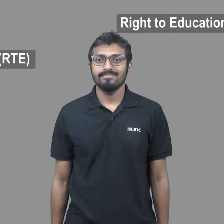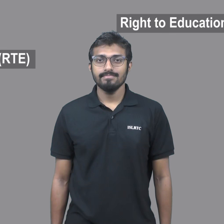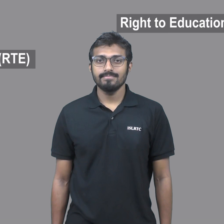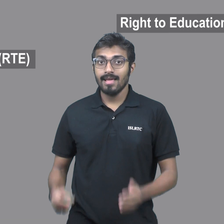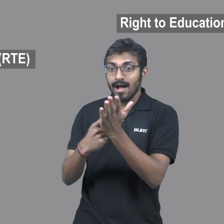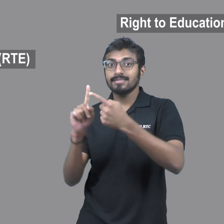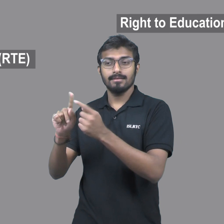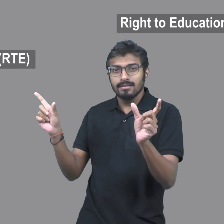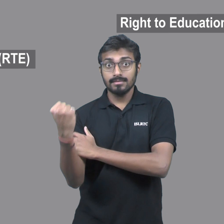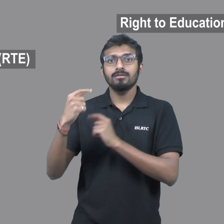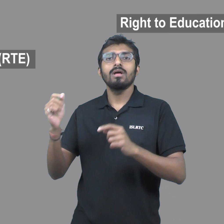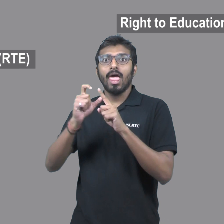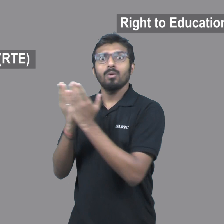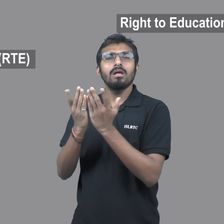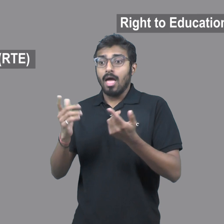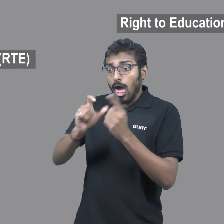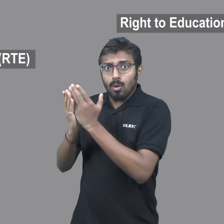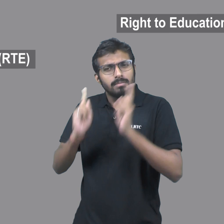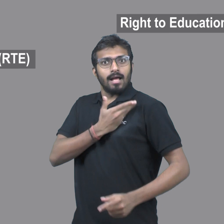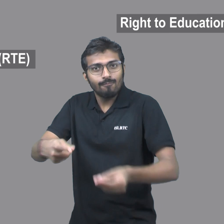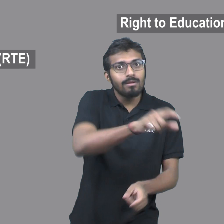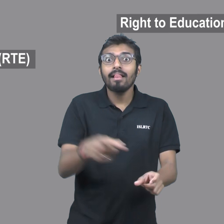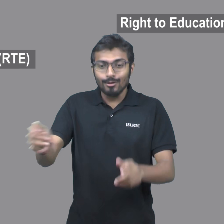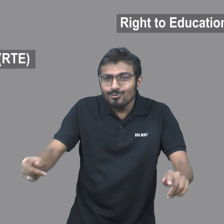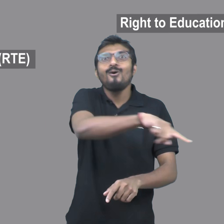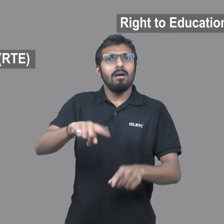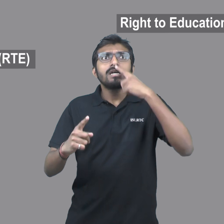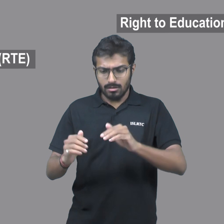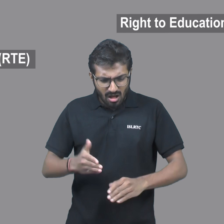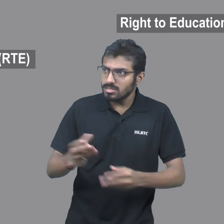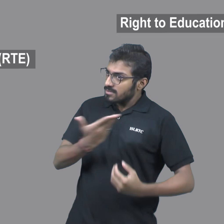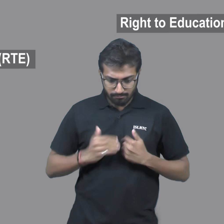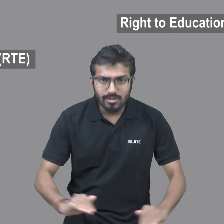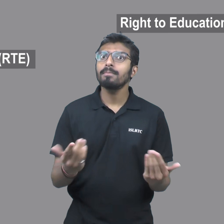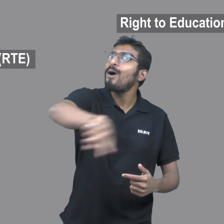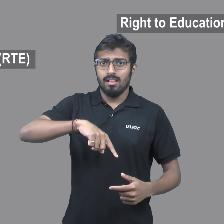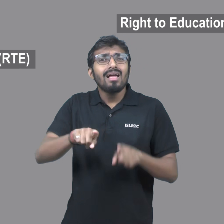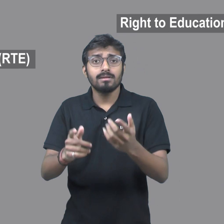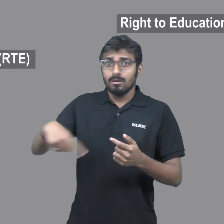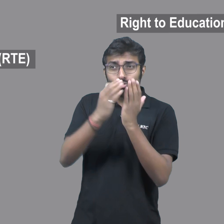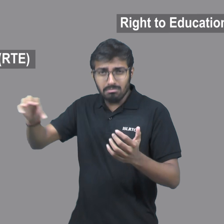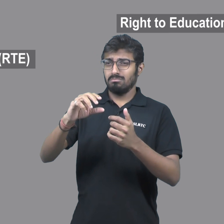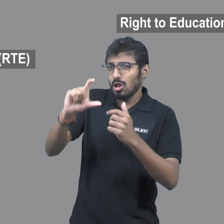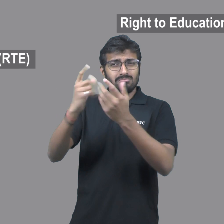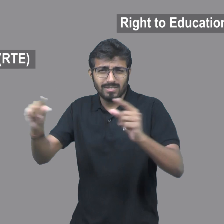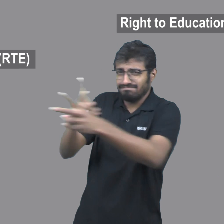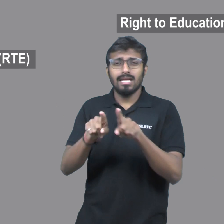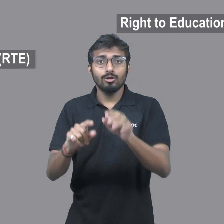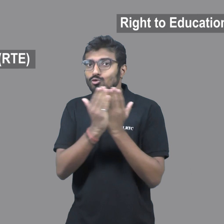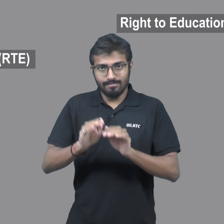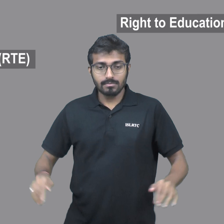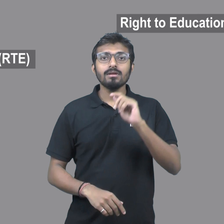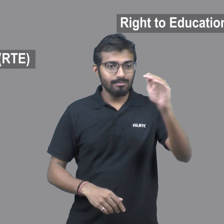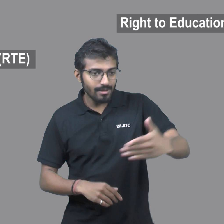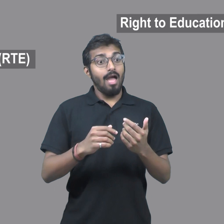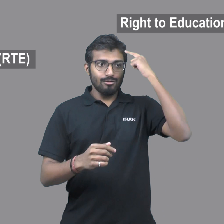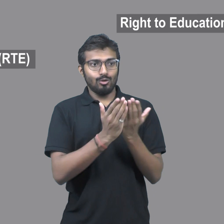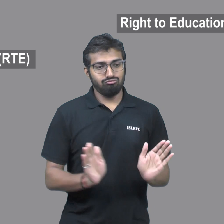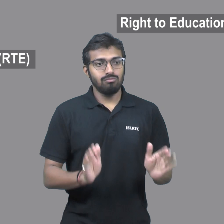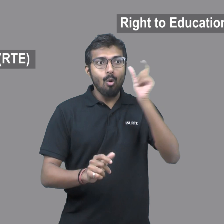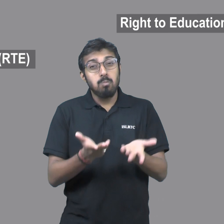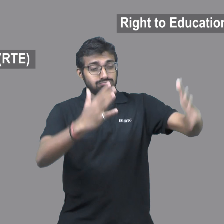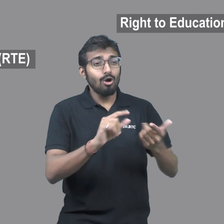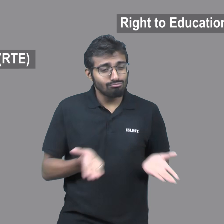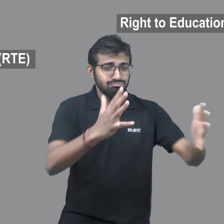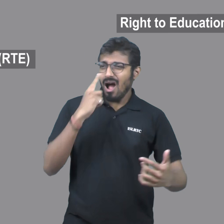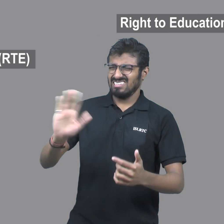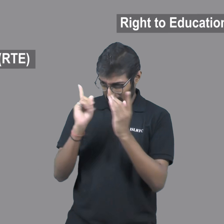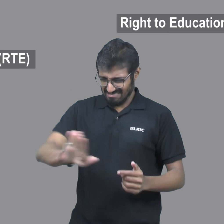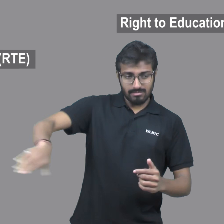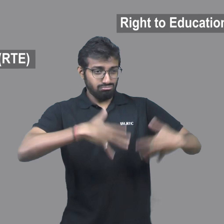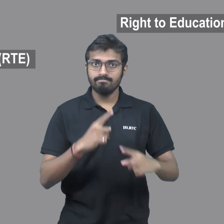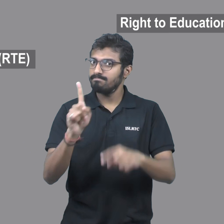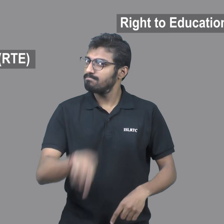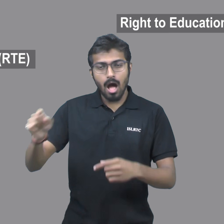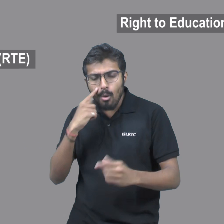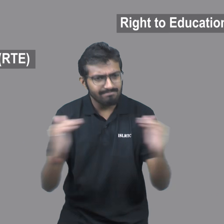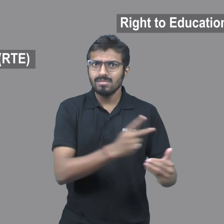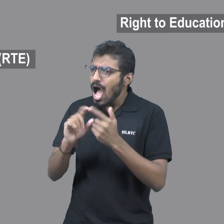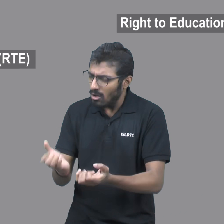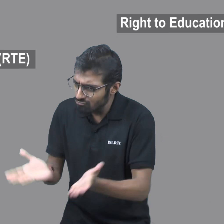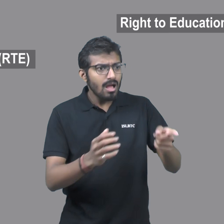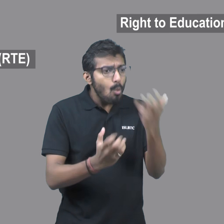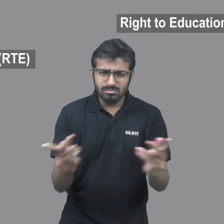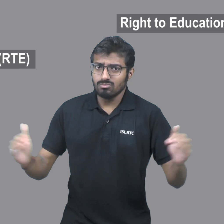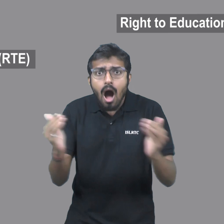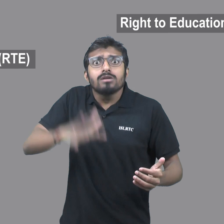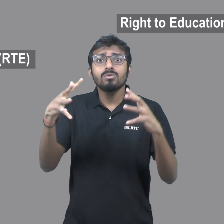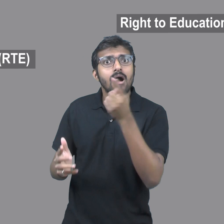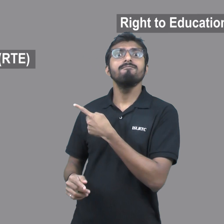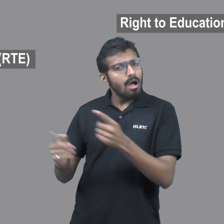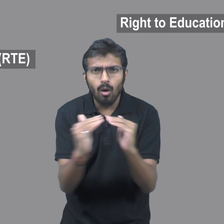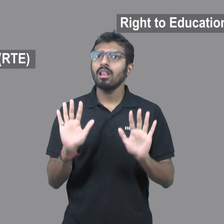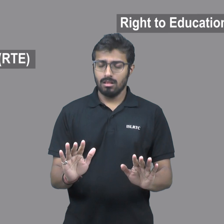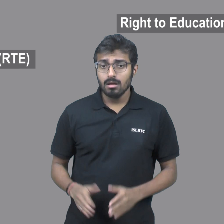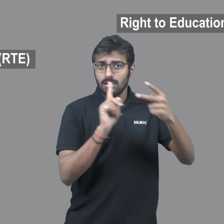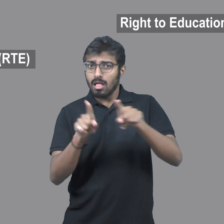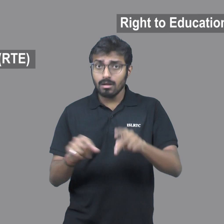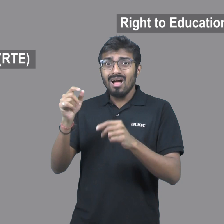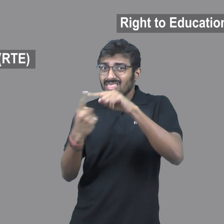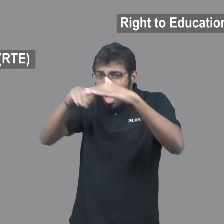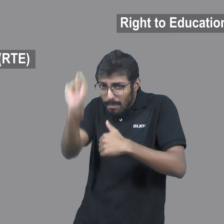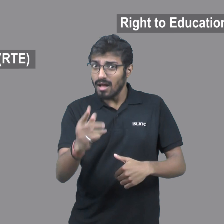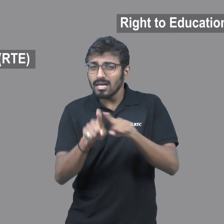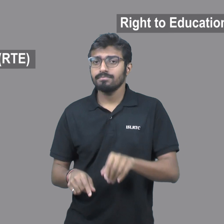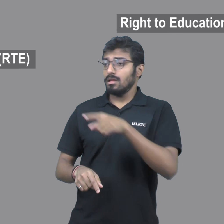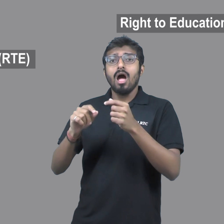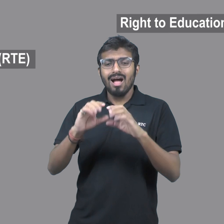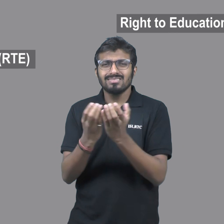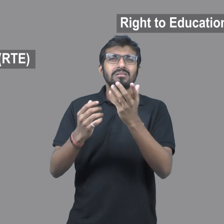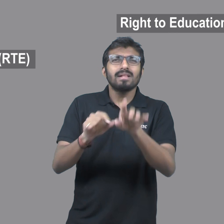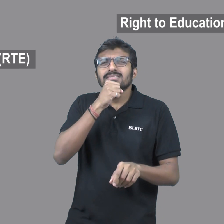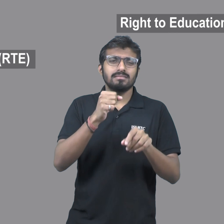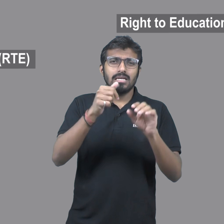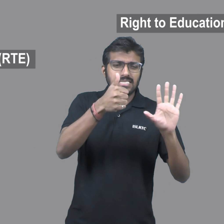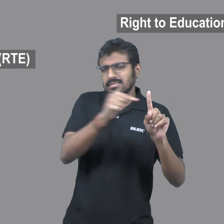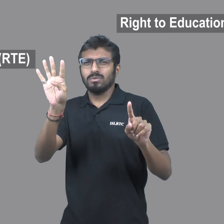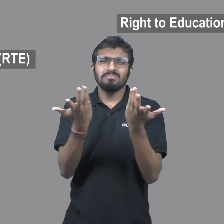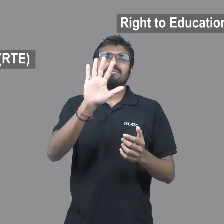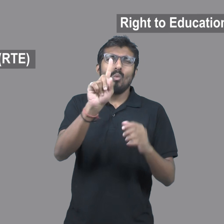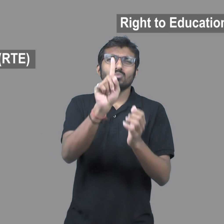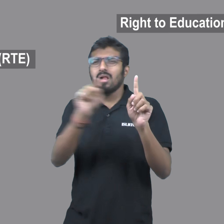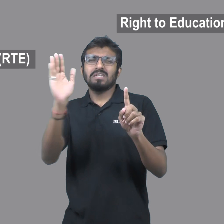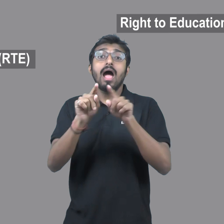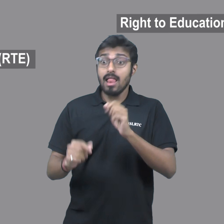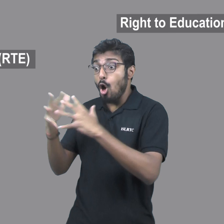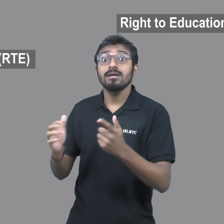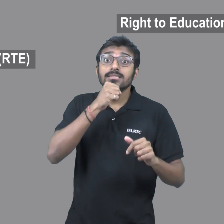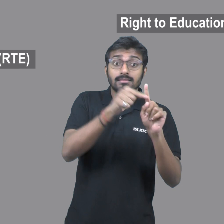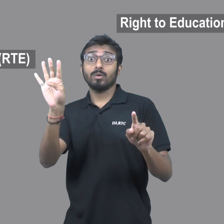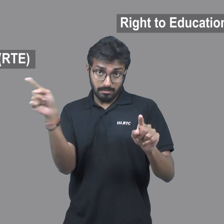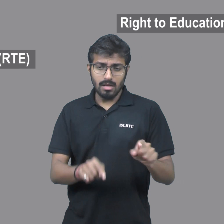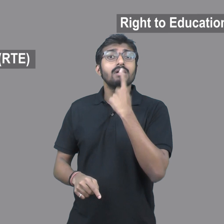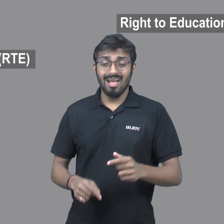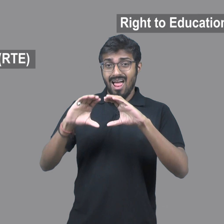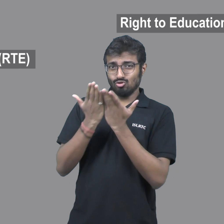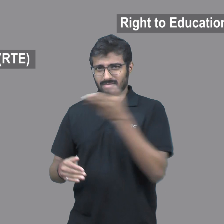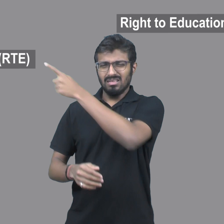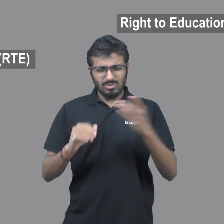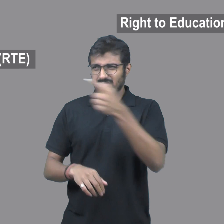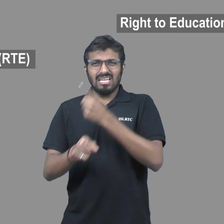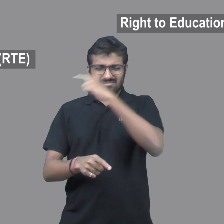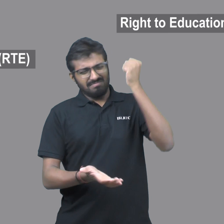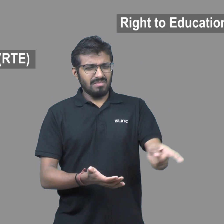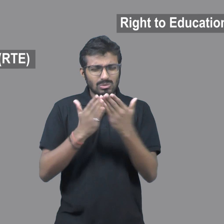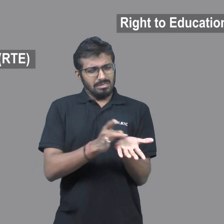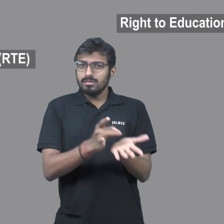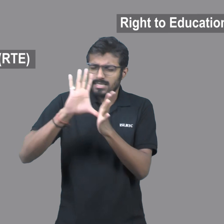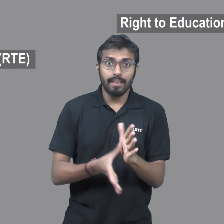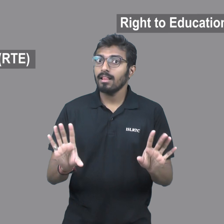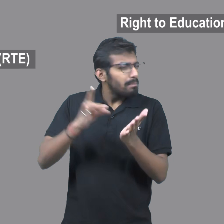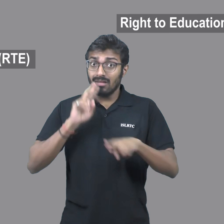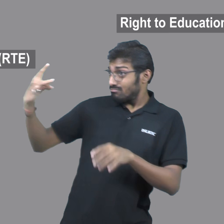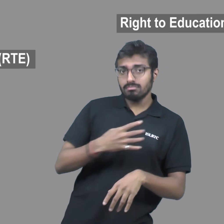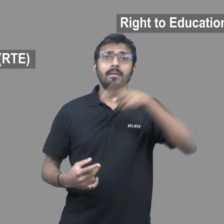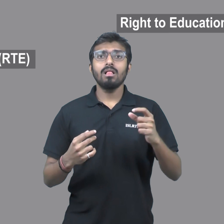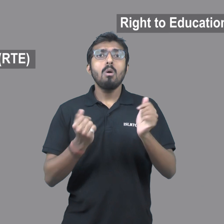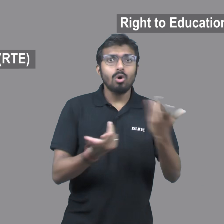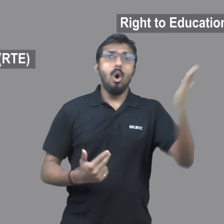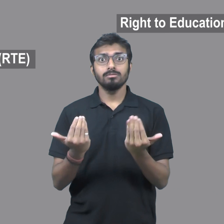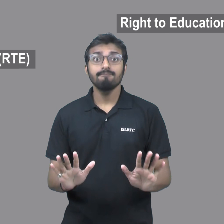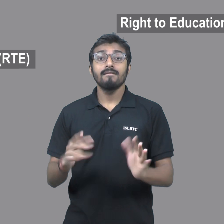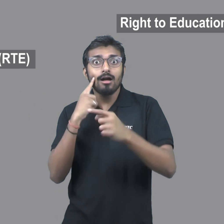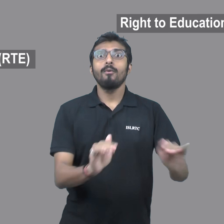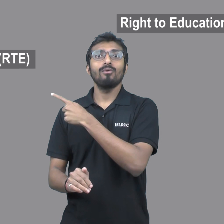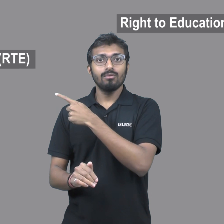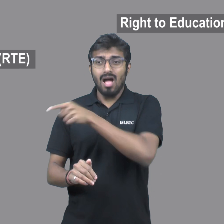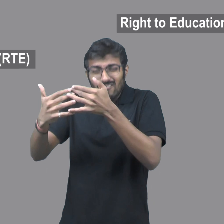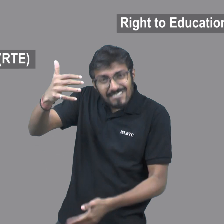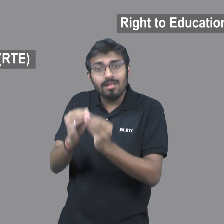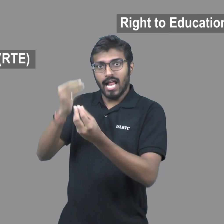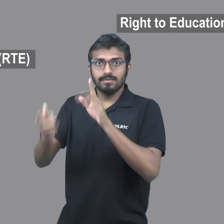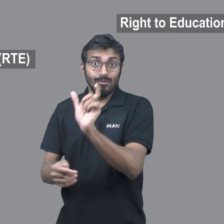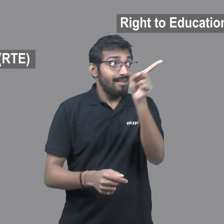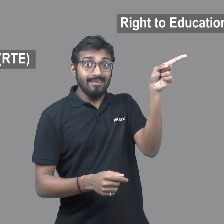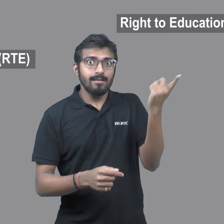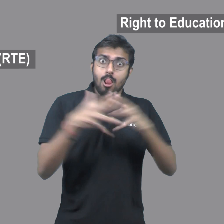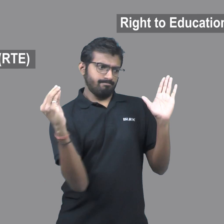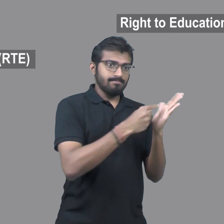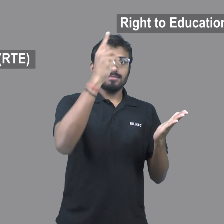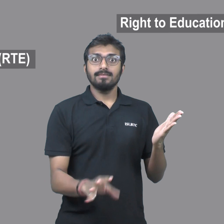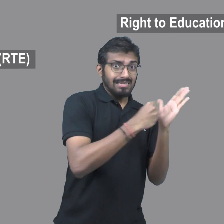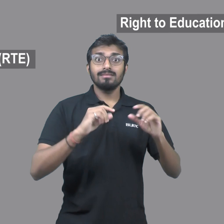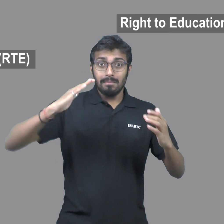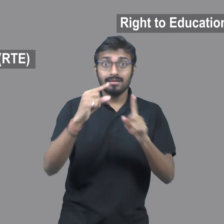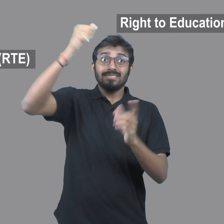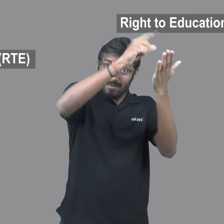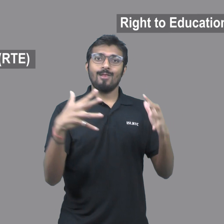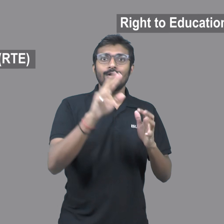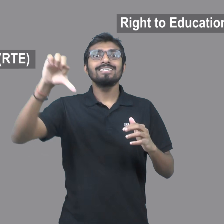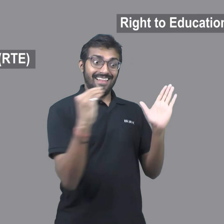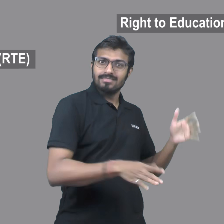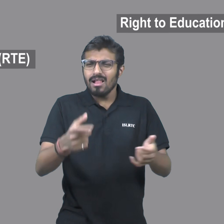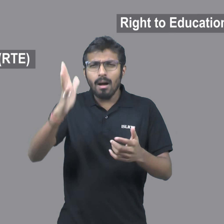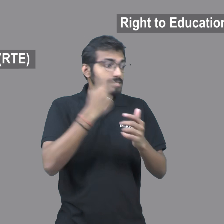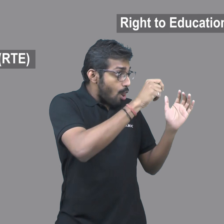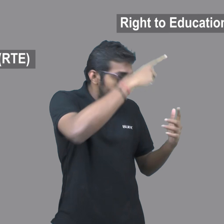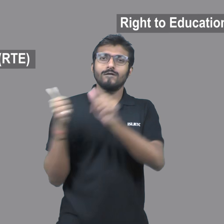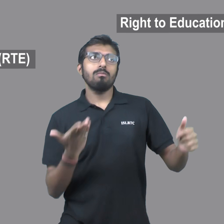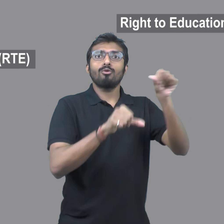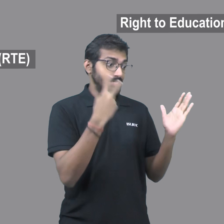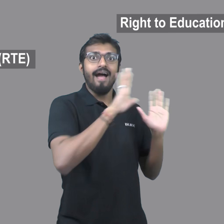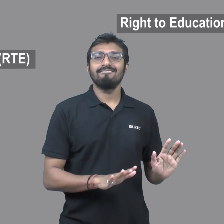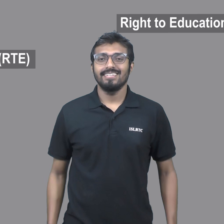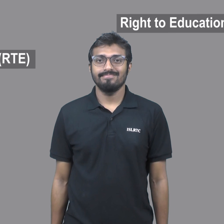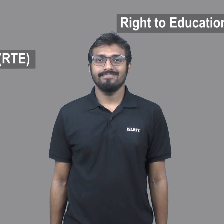RTE Right to Education Right to Education Act 2009